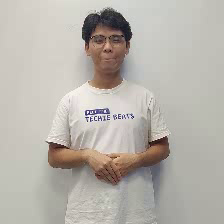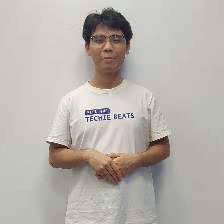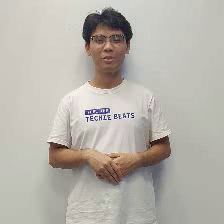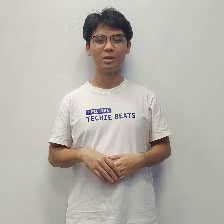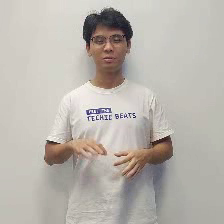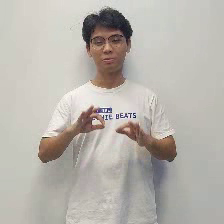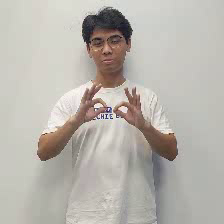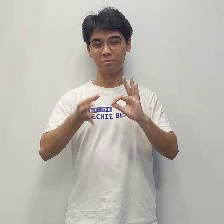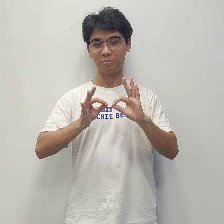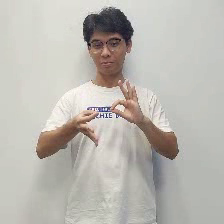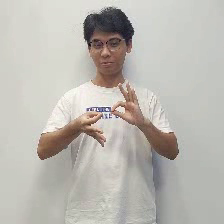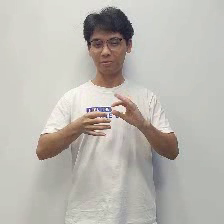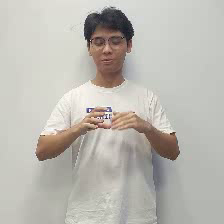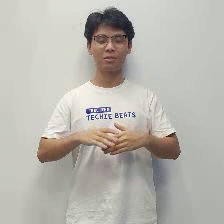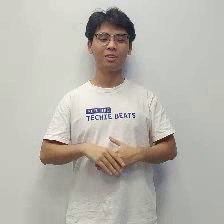Rau